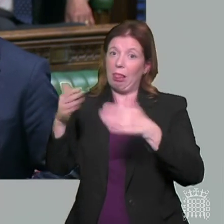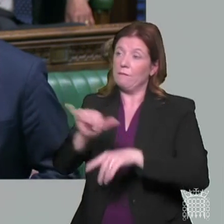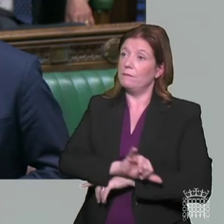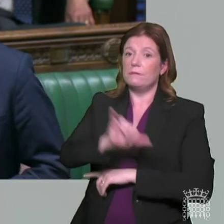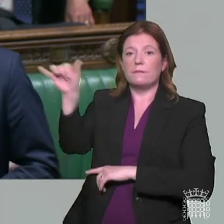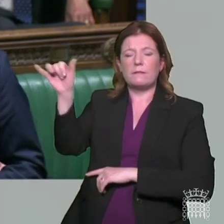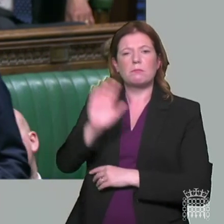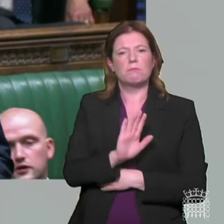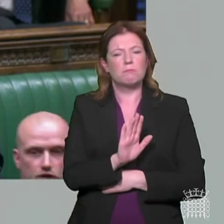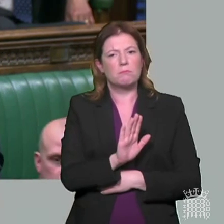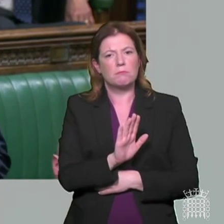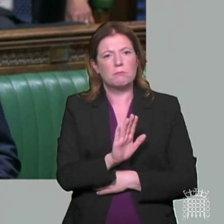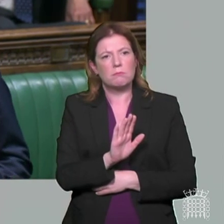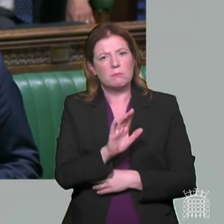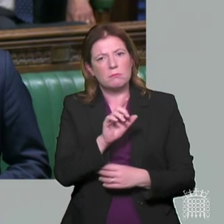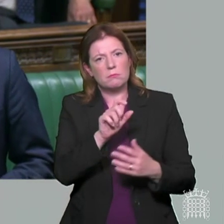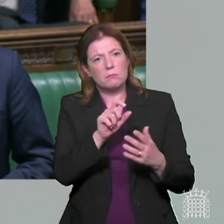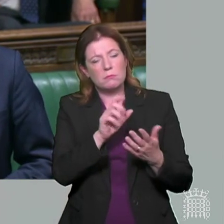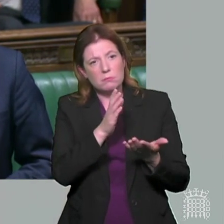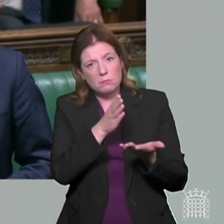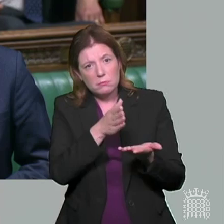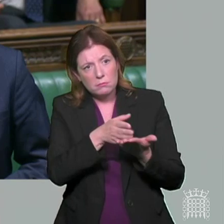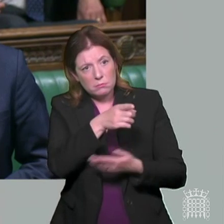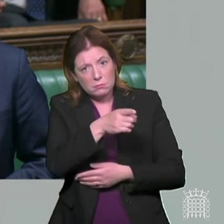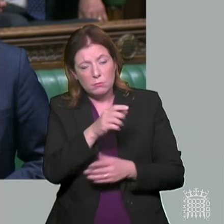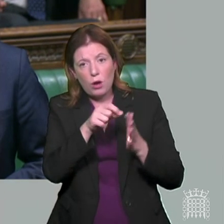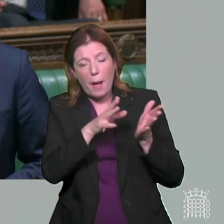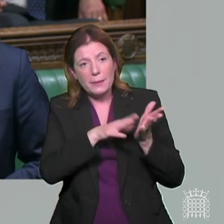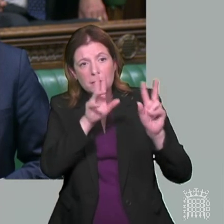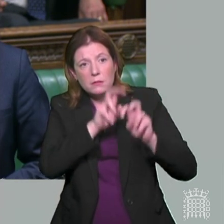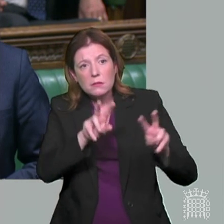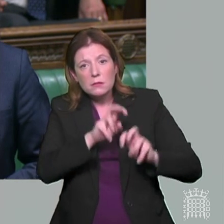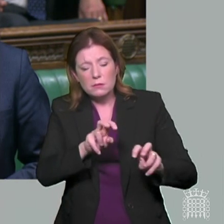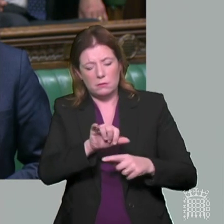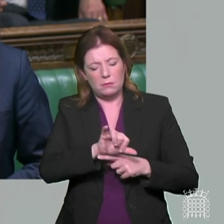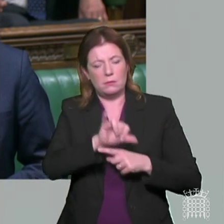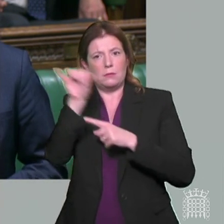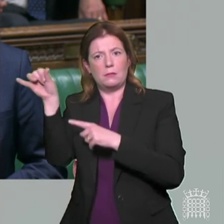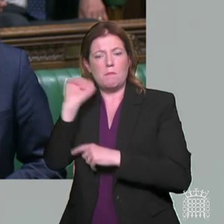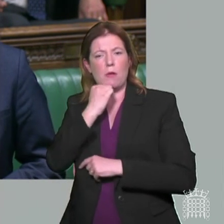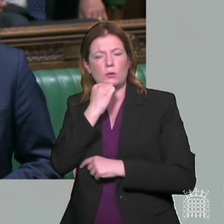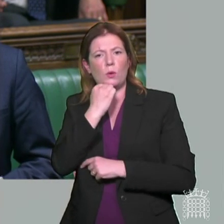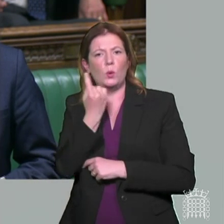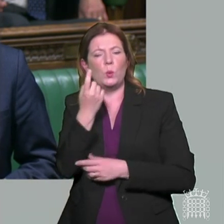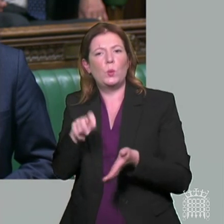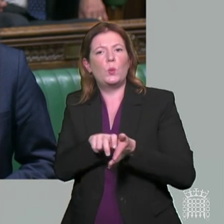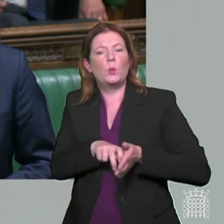Will the Prime Minister commit to informing the House at the earliest opportunity who was travelling on that flight?